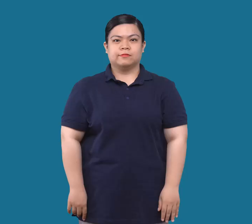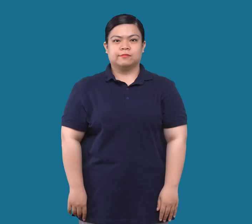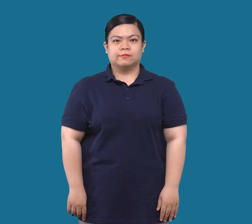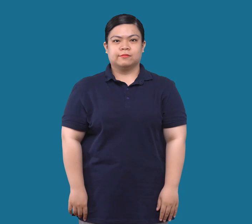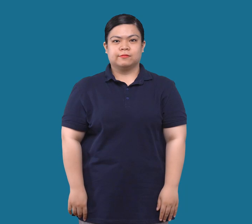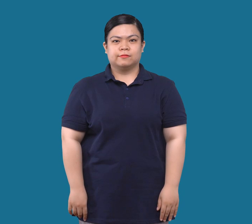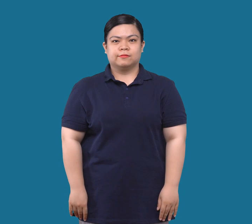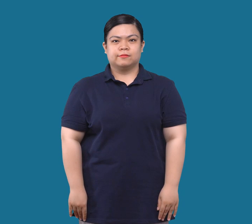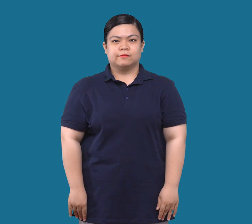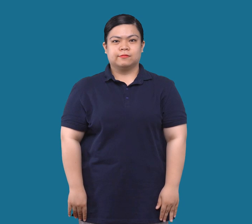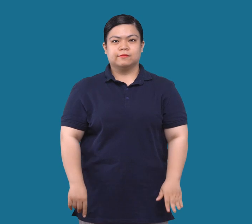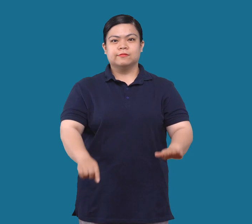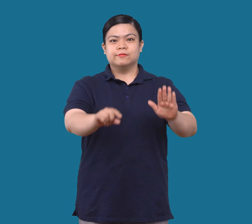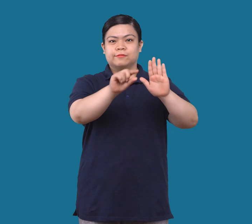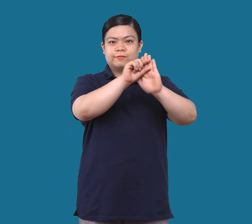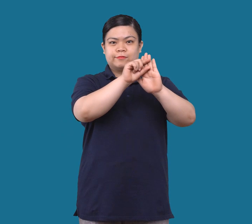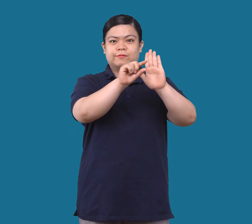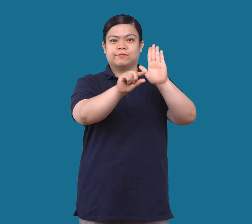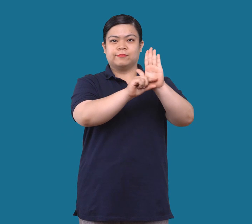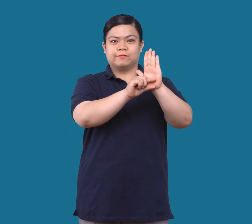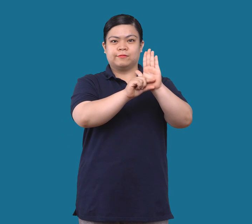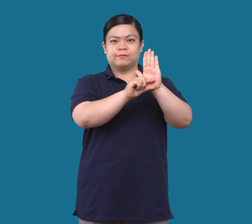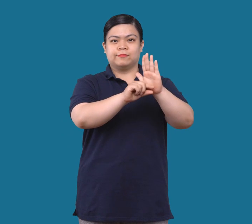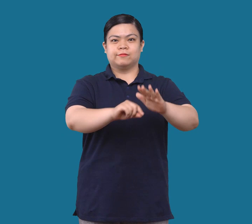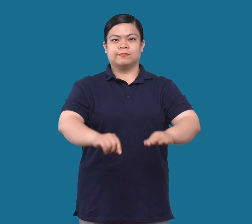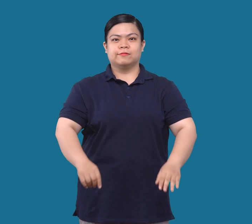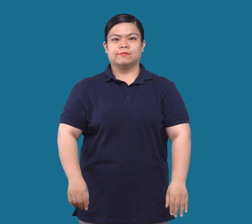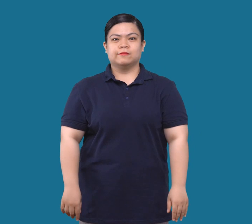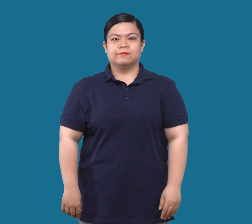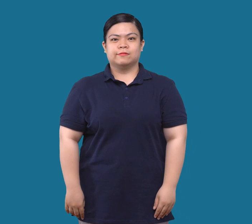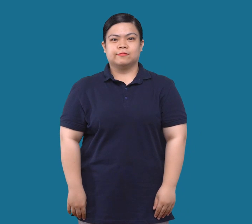quy tắc